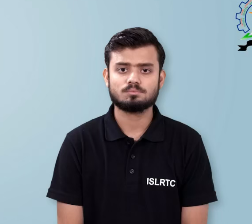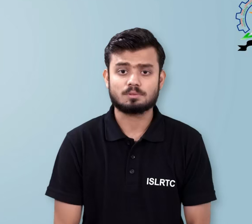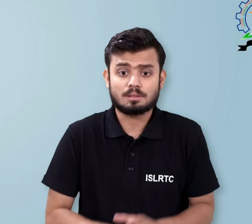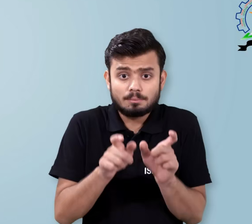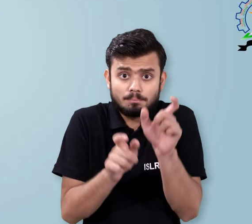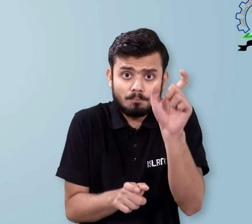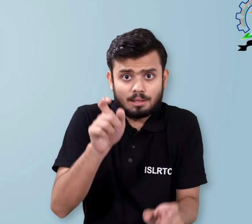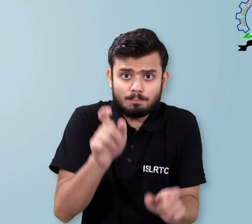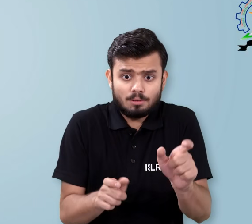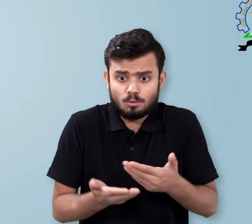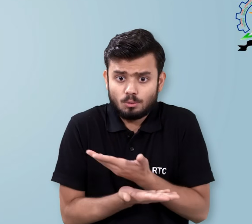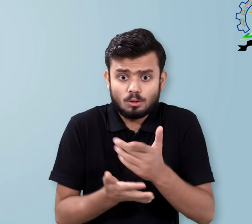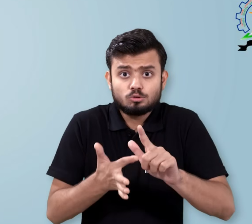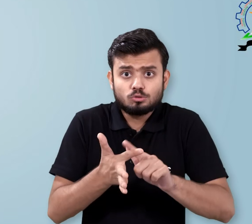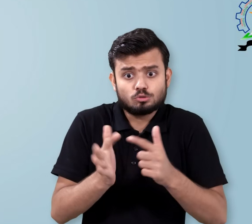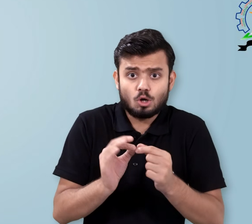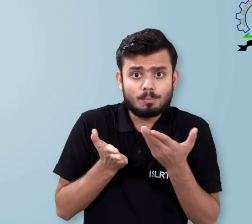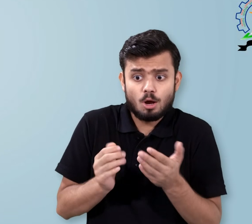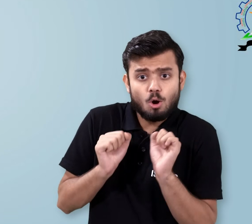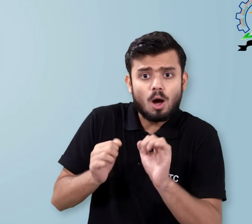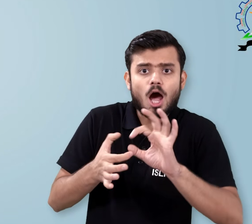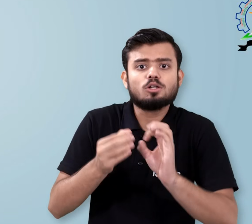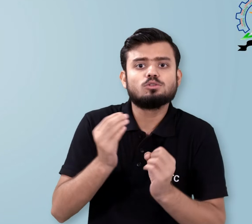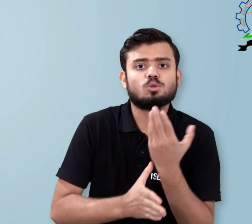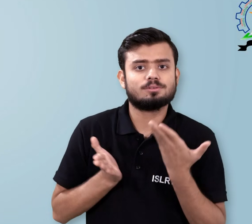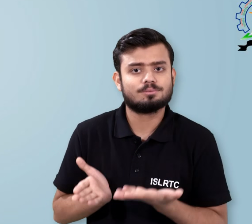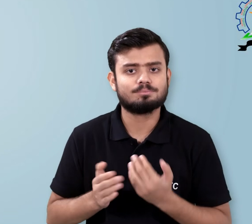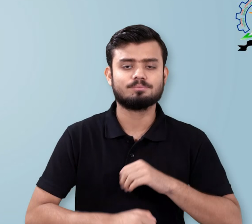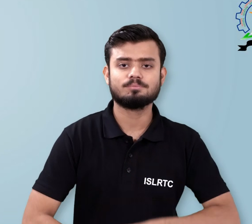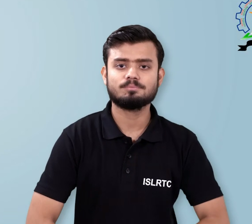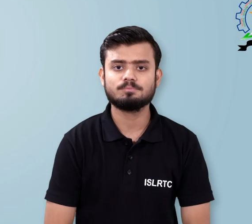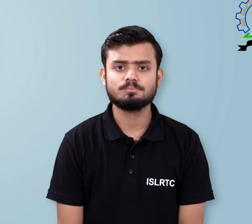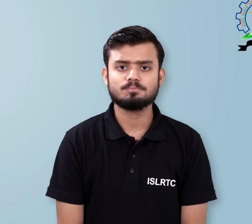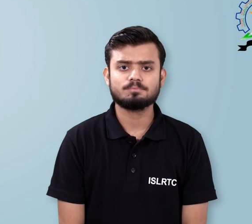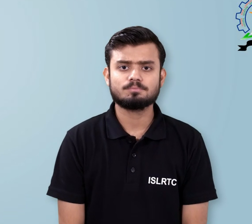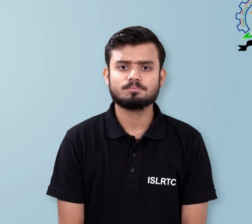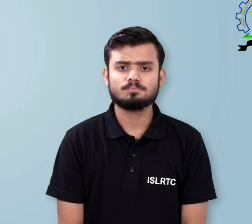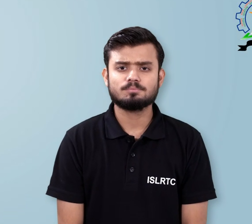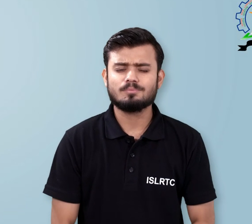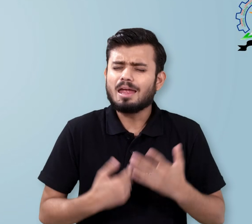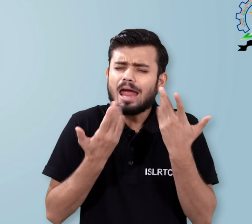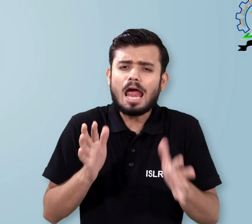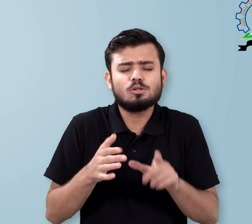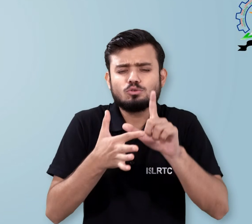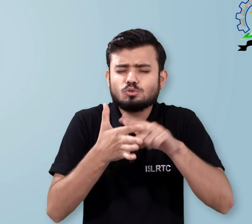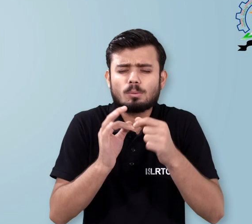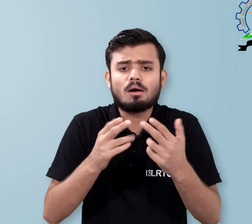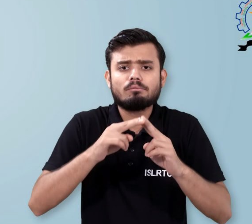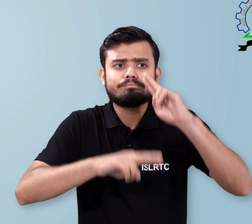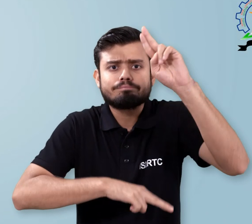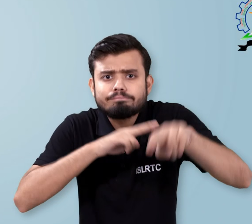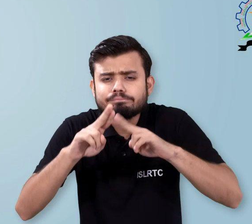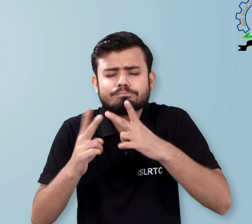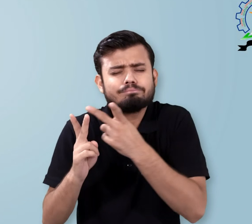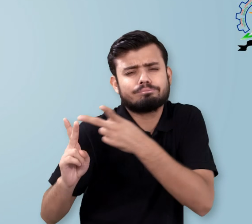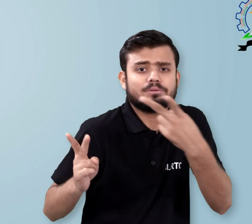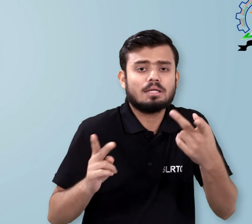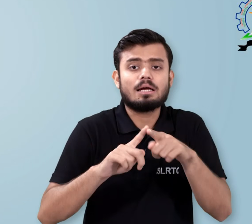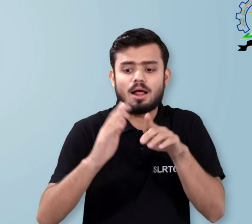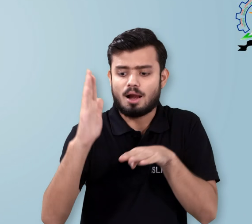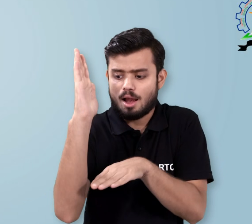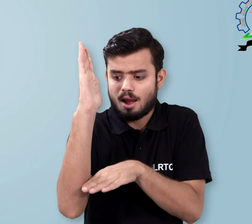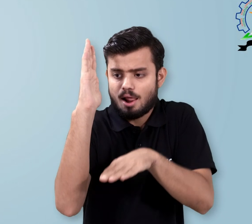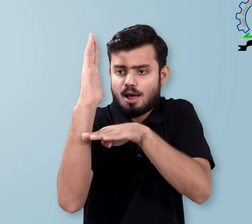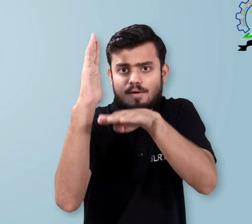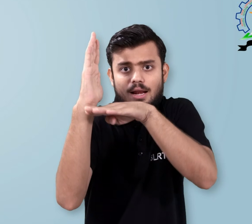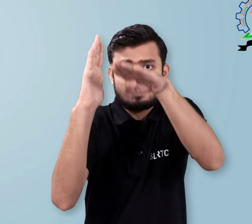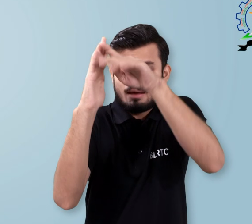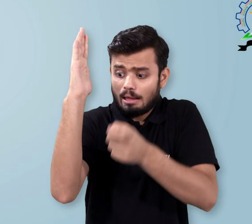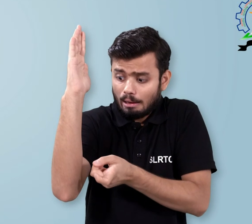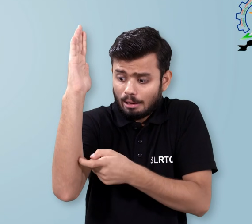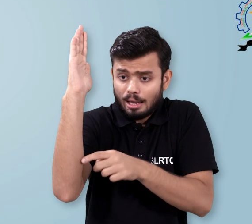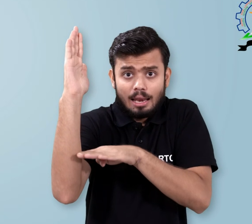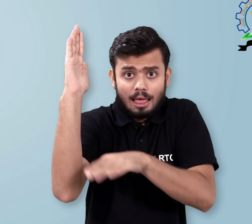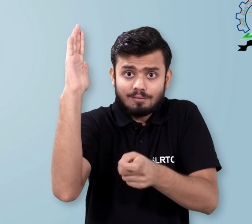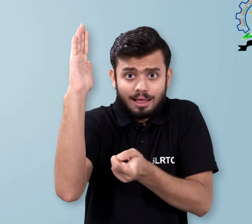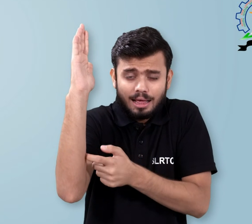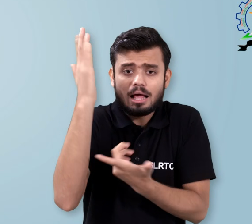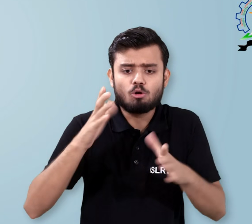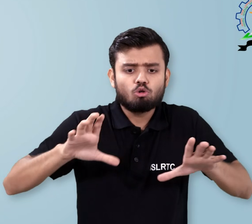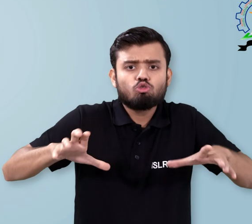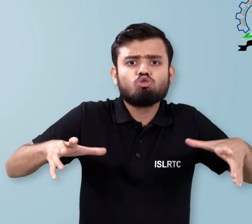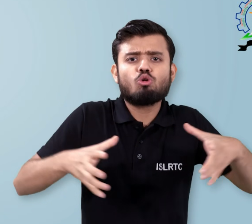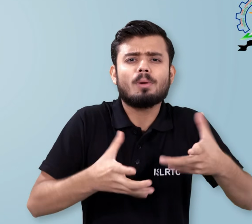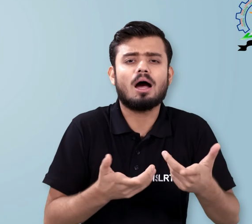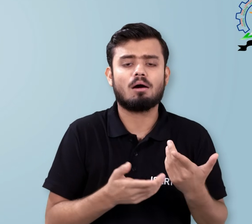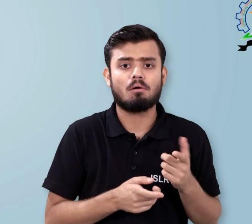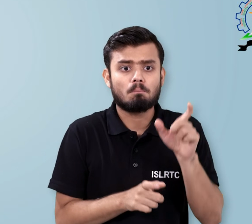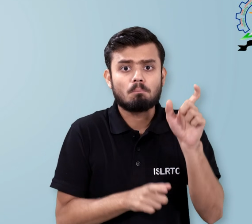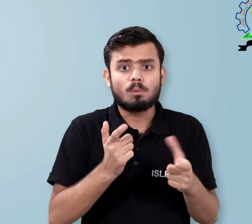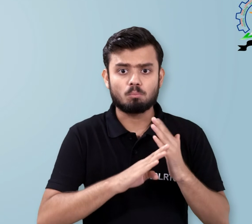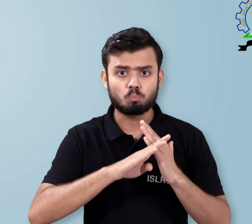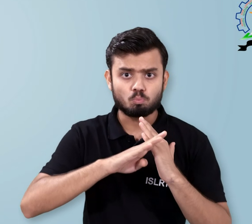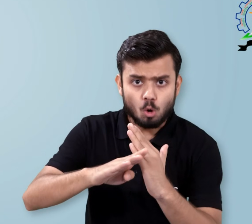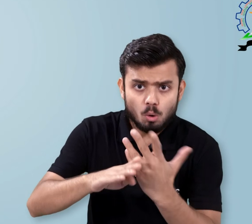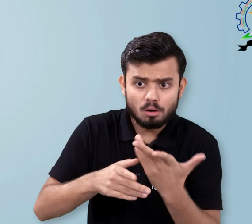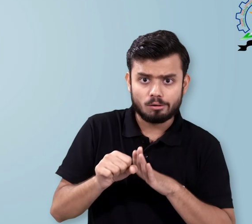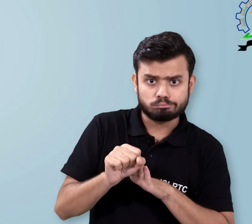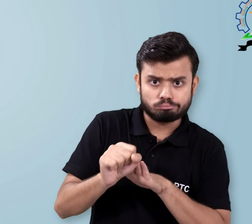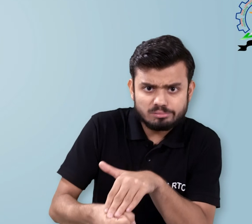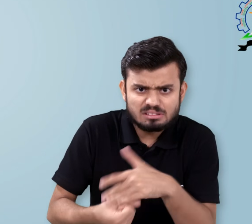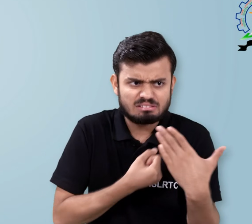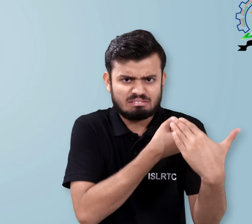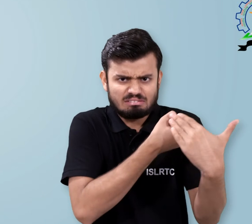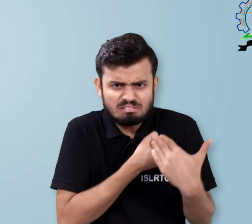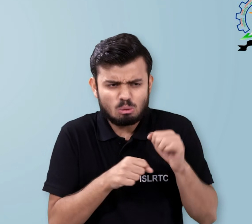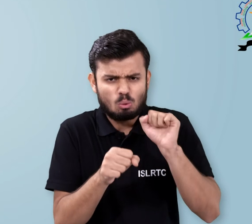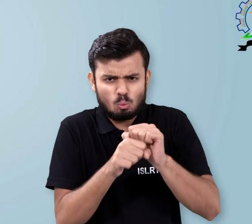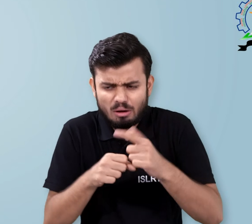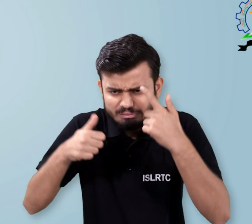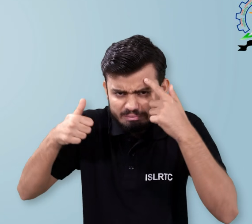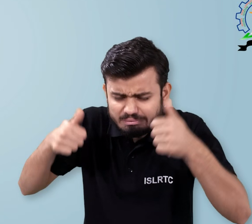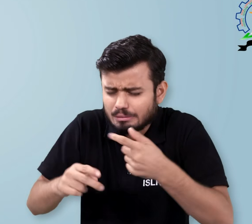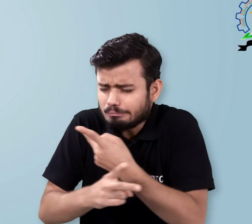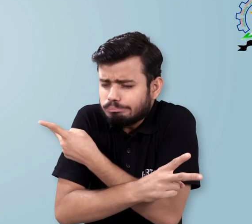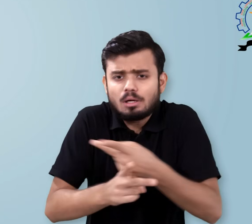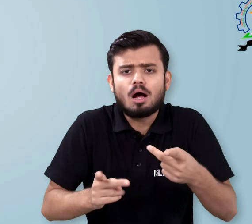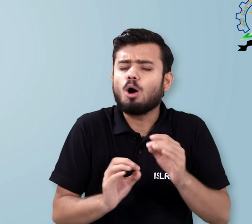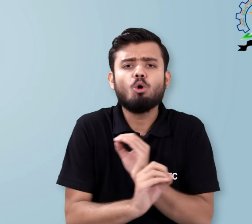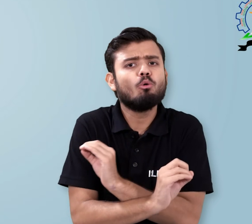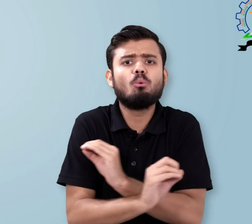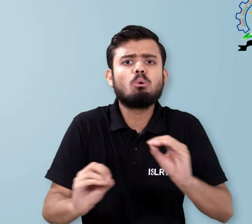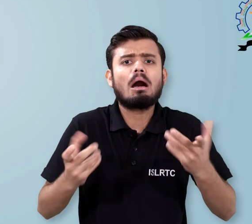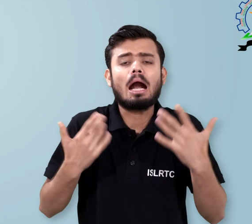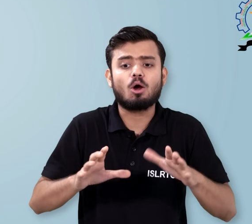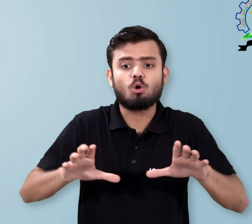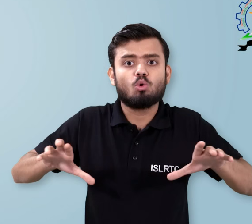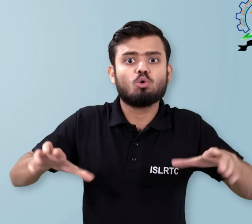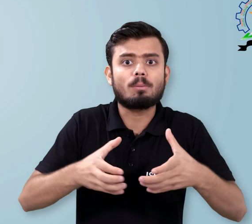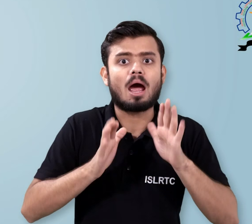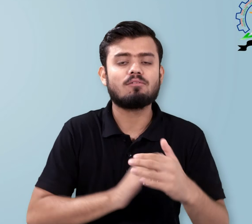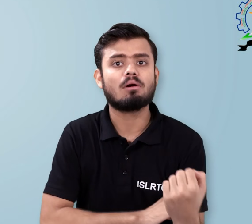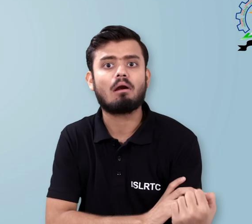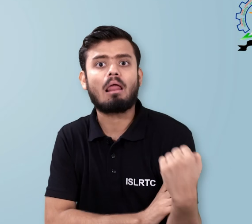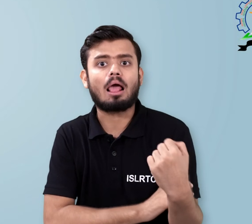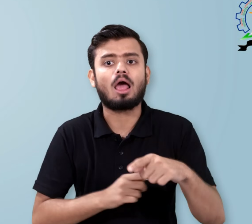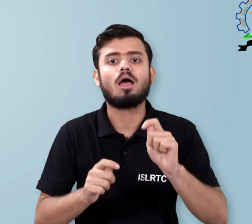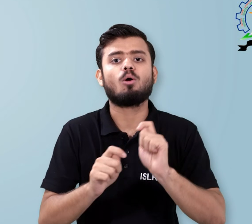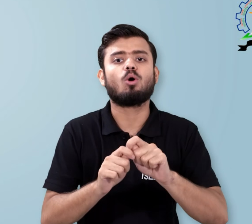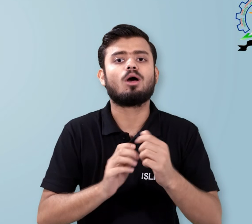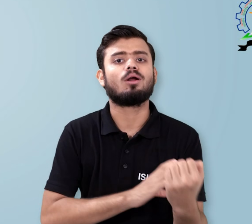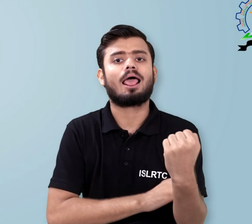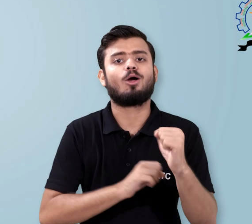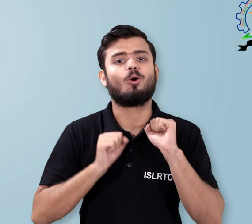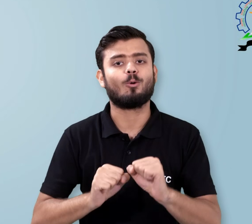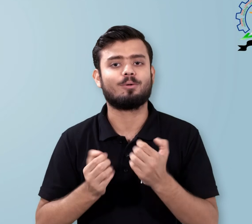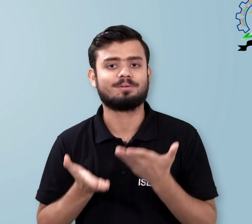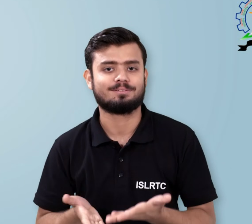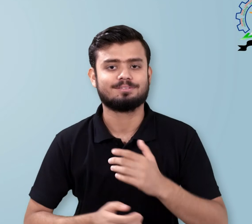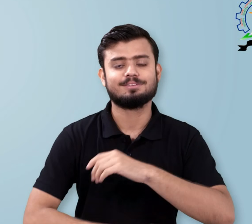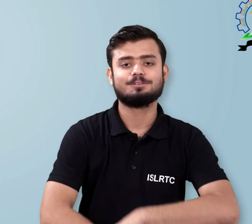Trade Union An organization of workers formed to protect their rights and interests.